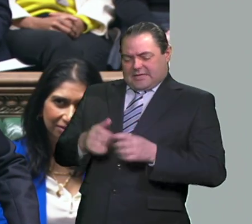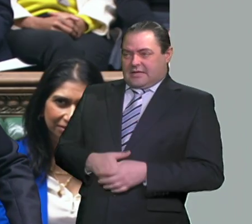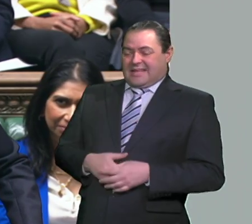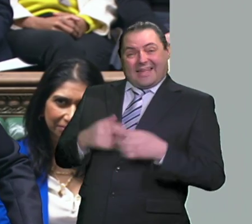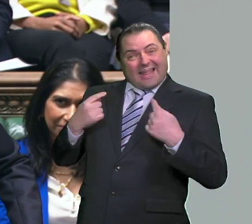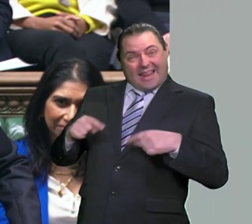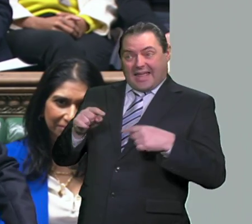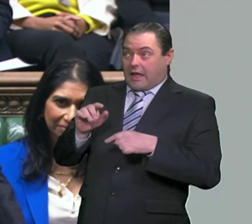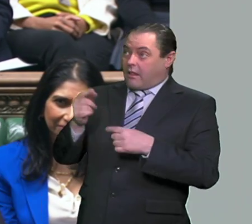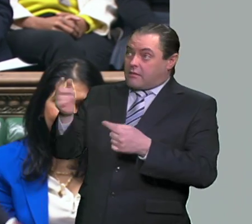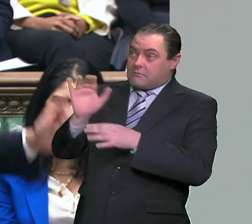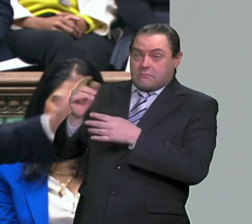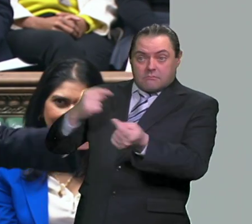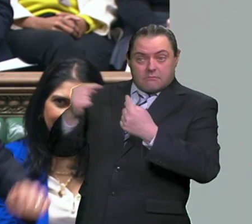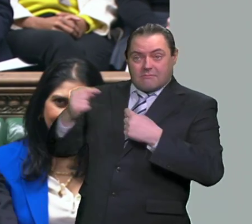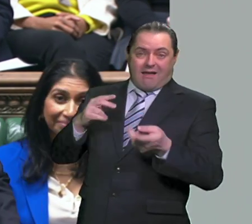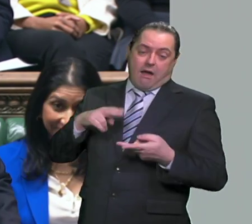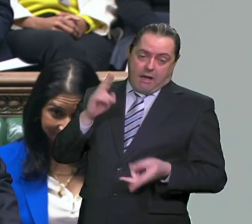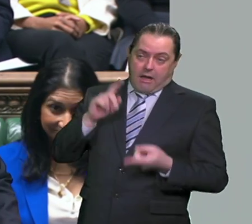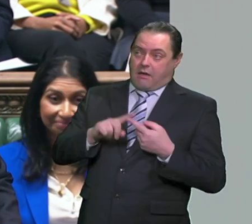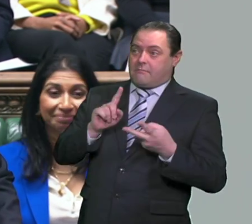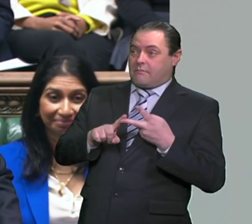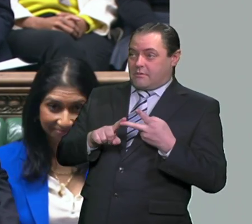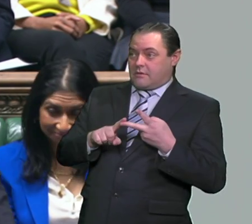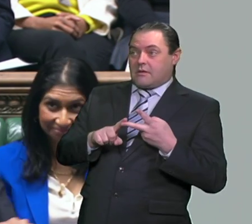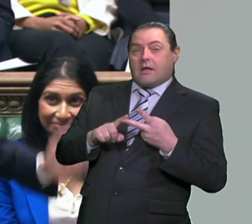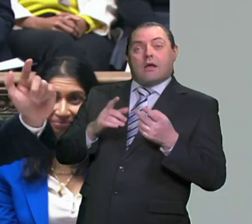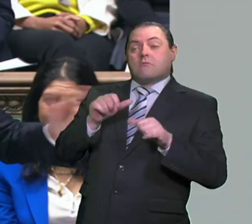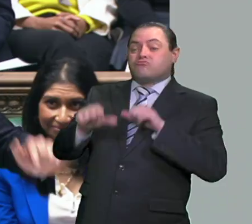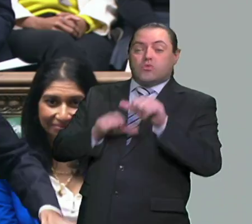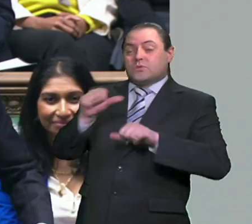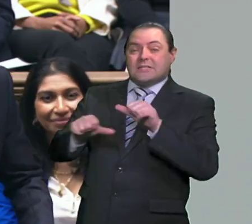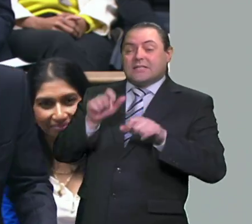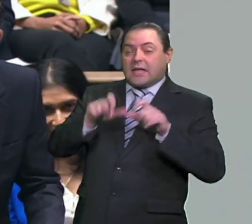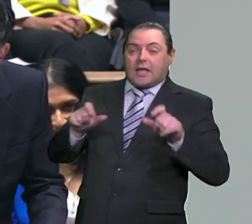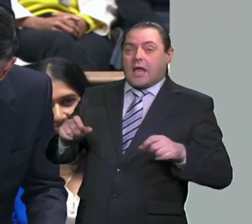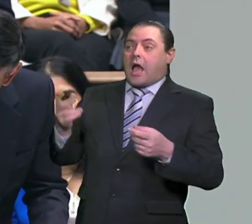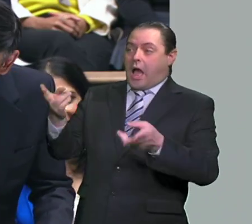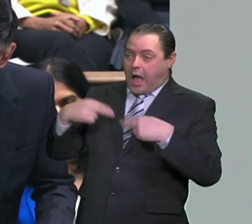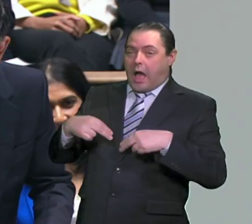Illegal immigration enforcement—up. The amount of people processing claims—up.